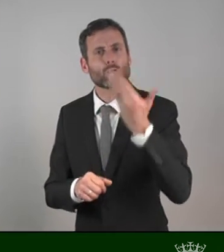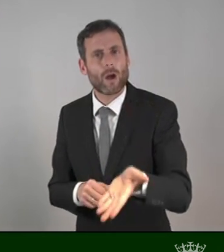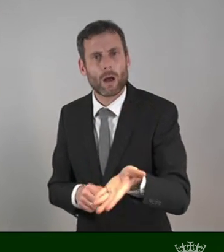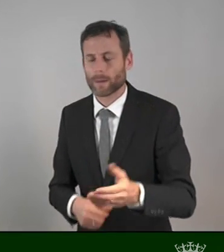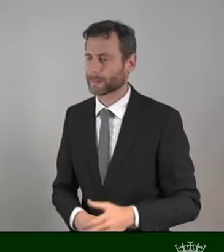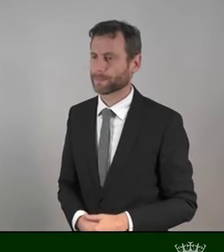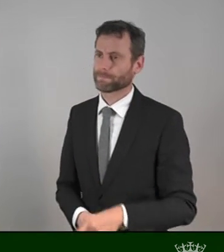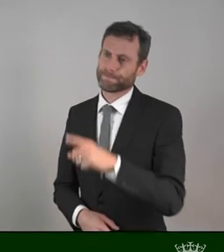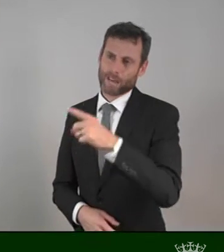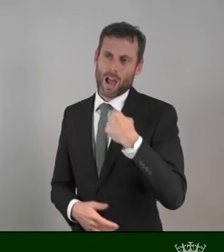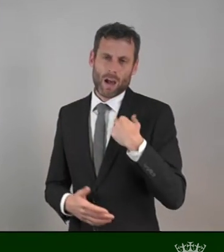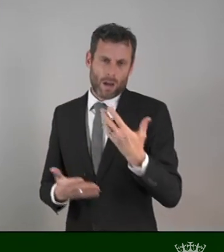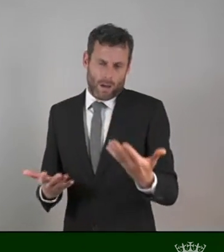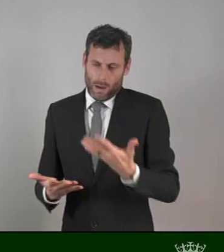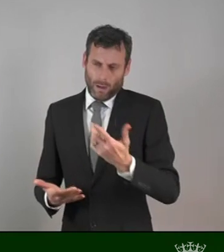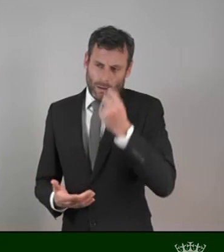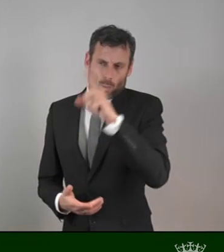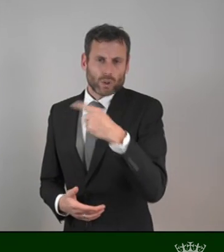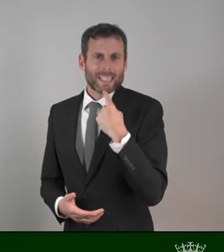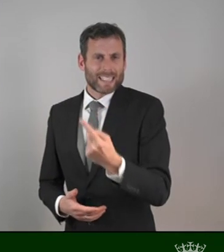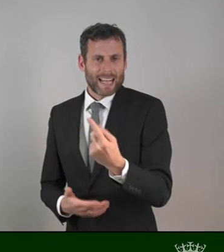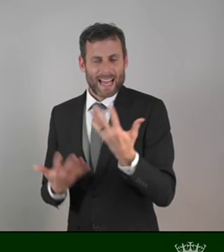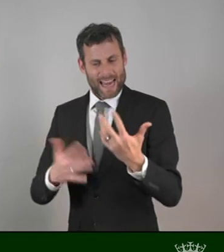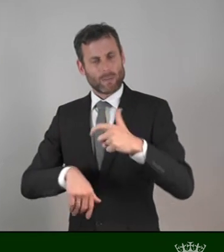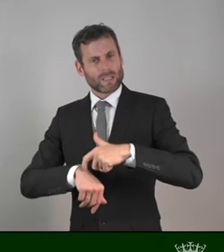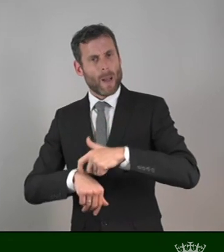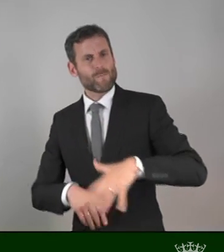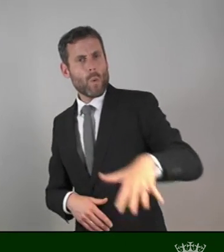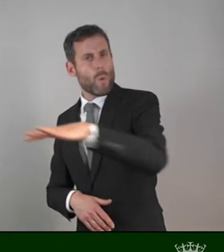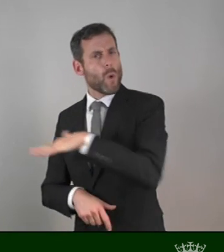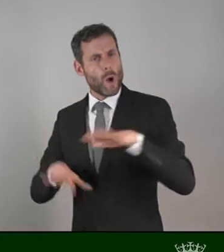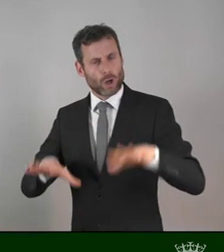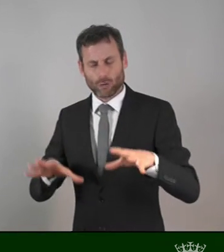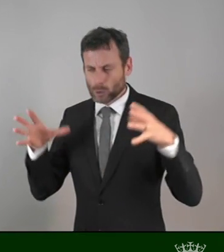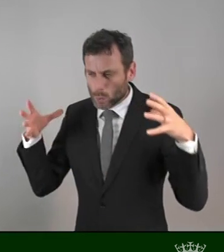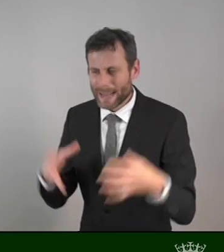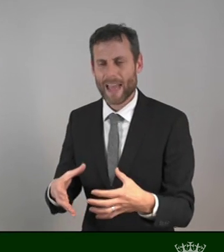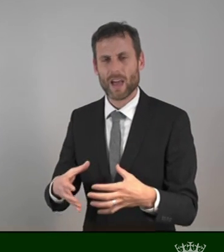I certainly share the right honourable Lady’s general sentiment that it is time for the whole country to come together.